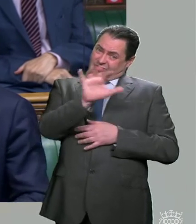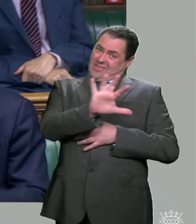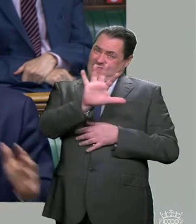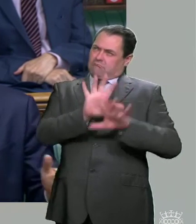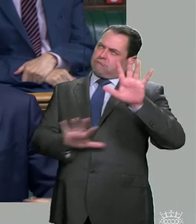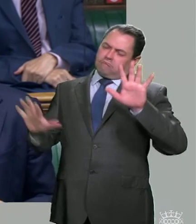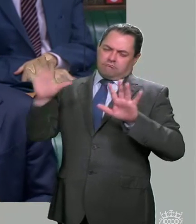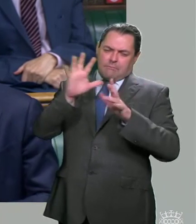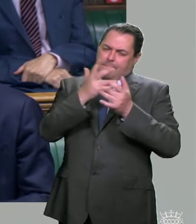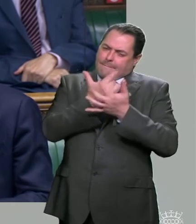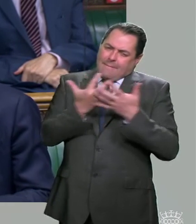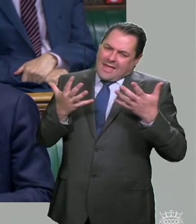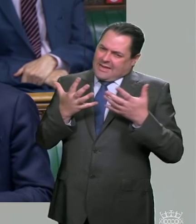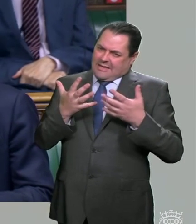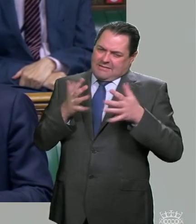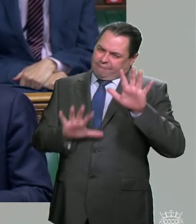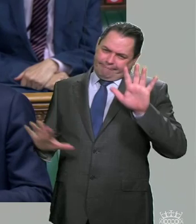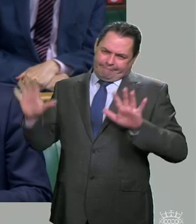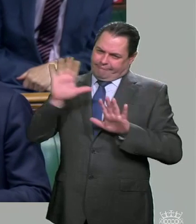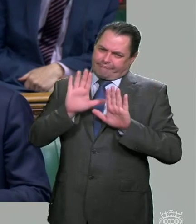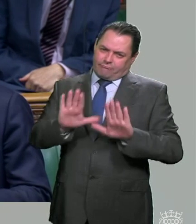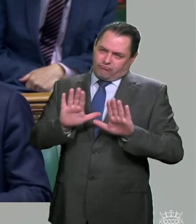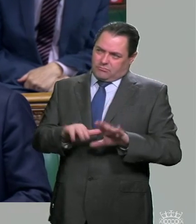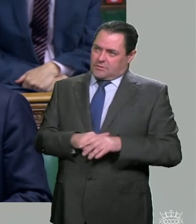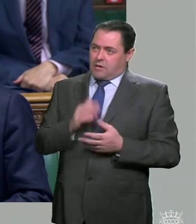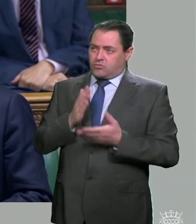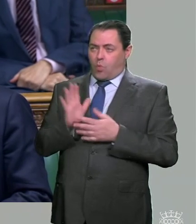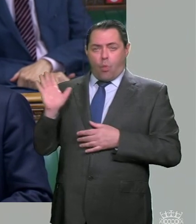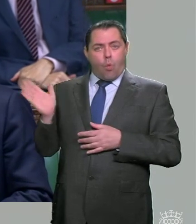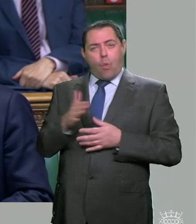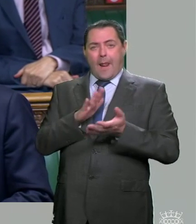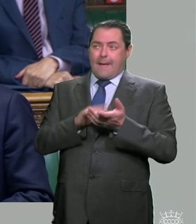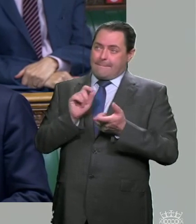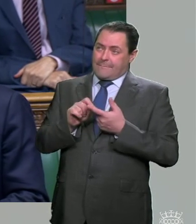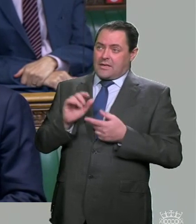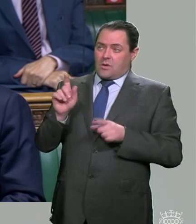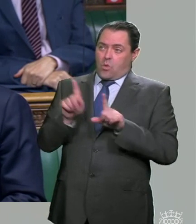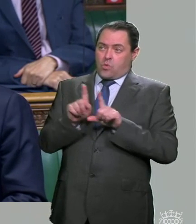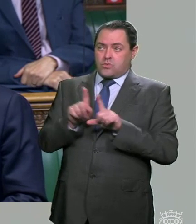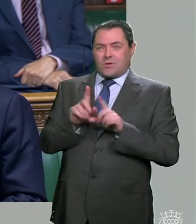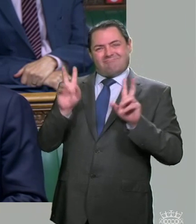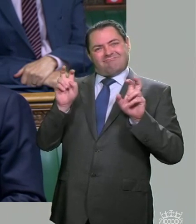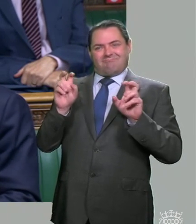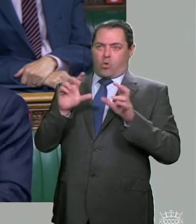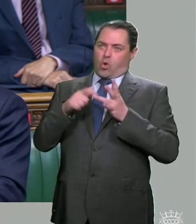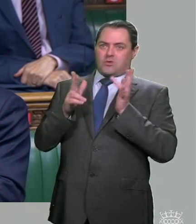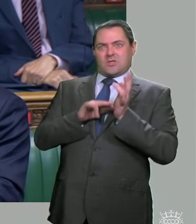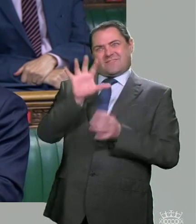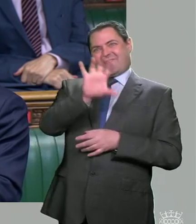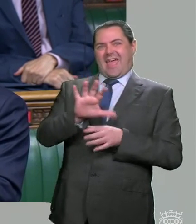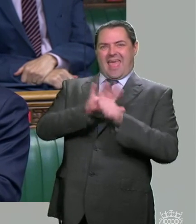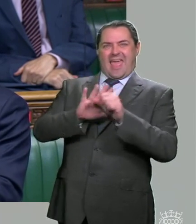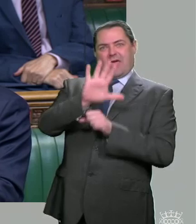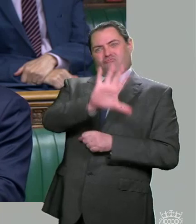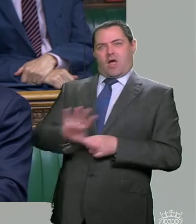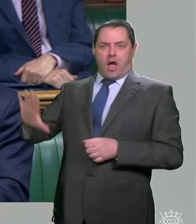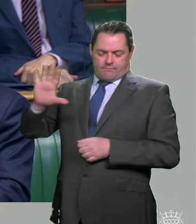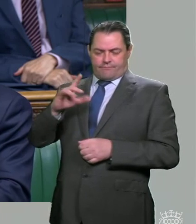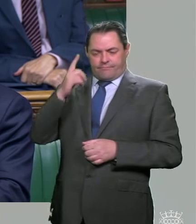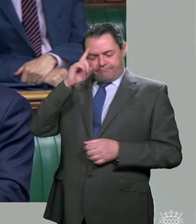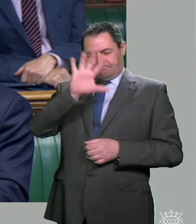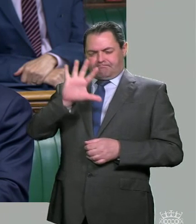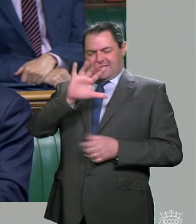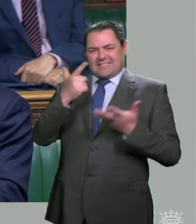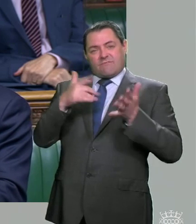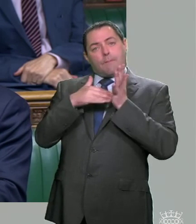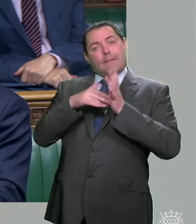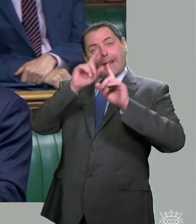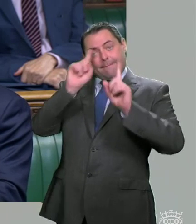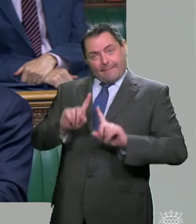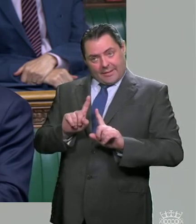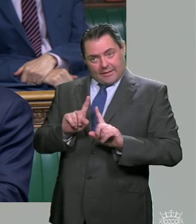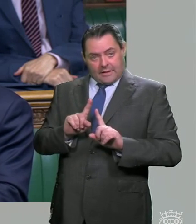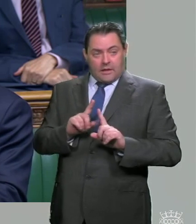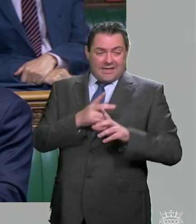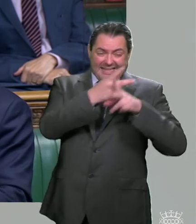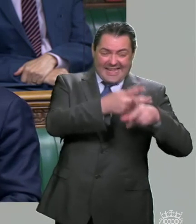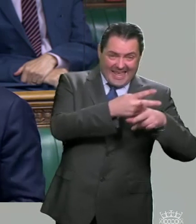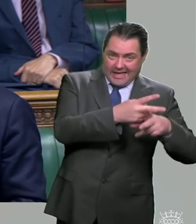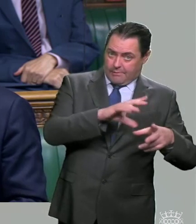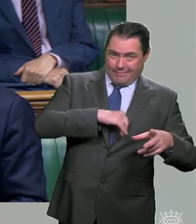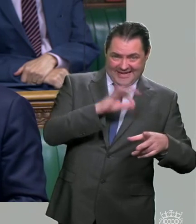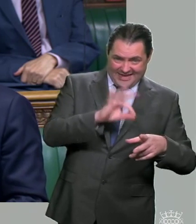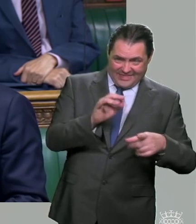There are thousands in every constituency—no doubt in every seat across the so-called Conservative heartlands—with an estimated 7 million people juggling unpaid care and jobs last year.